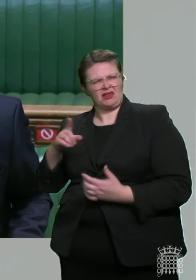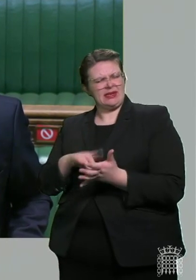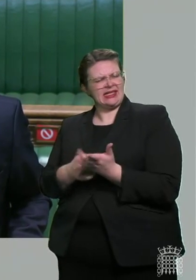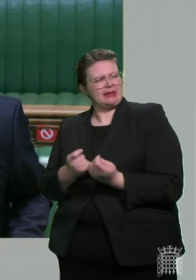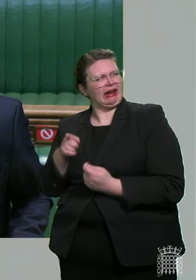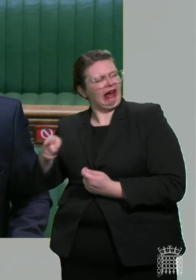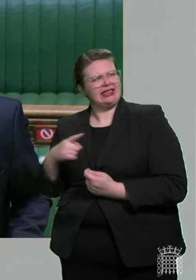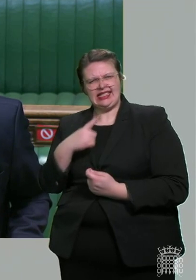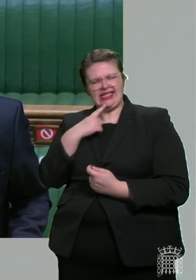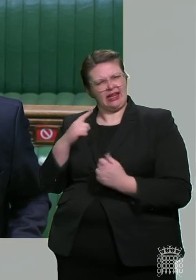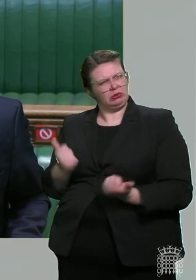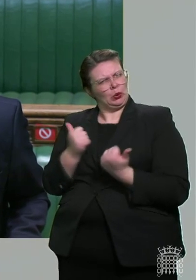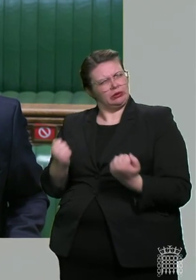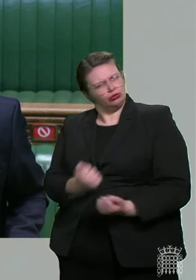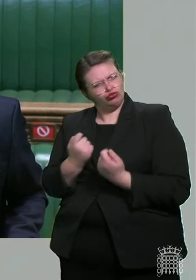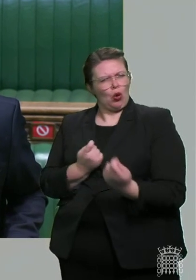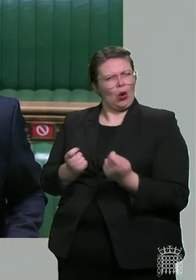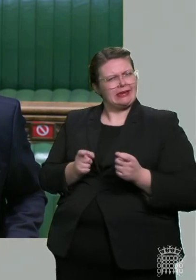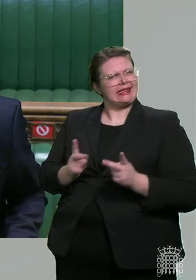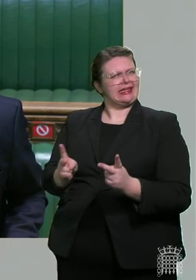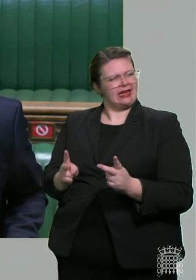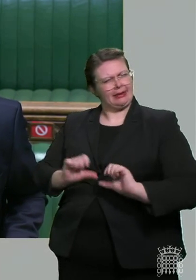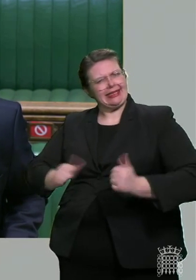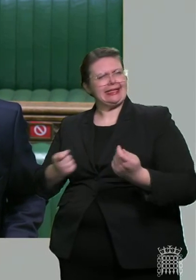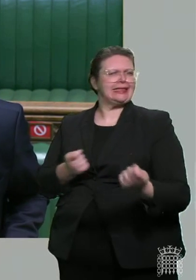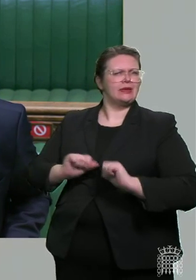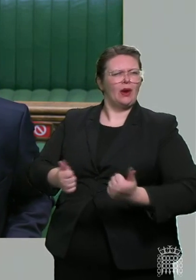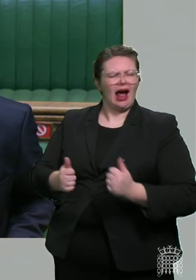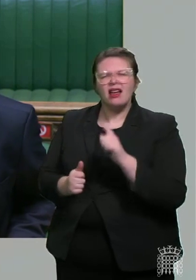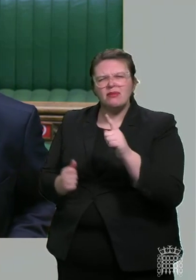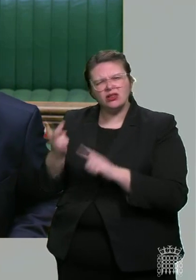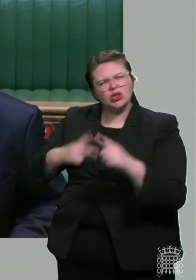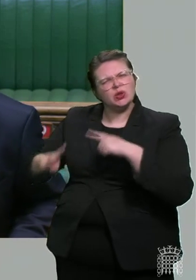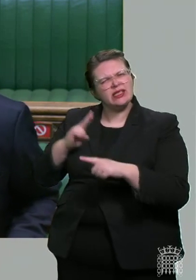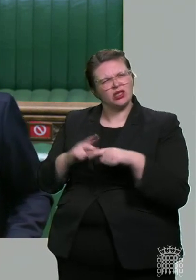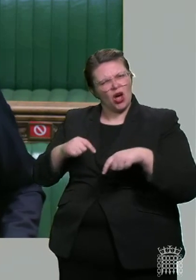It cannot be that robust: the Government lost a court case just two years ago in relation to arms sales.